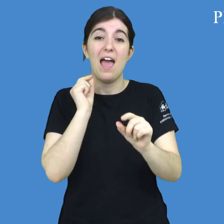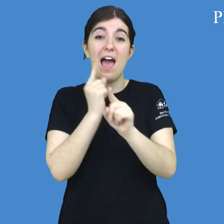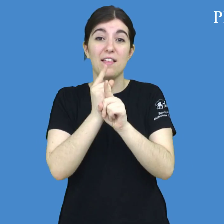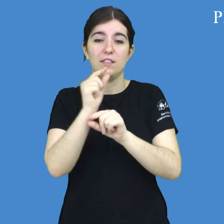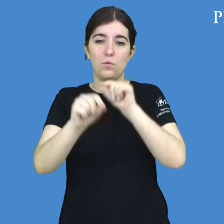contra